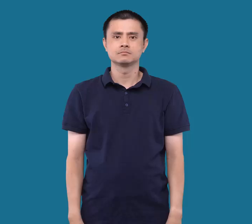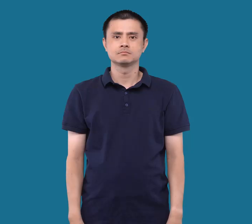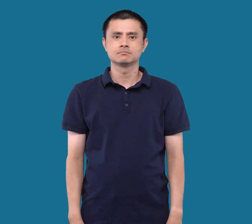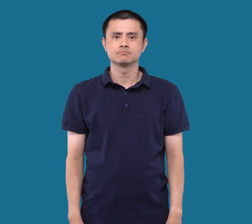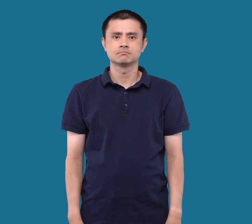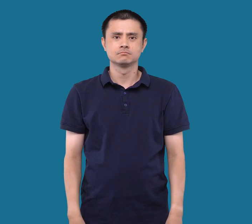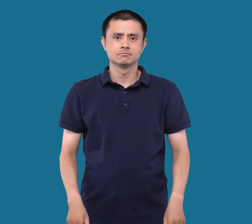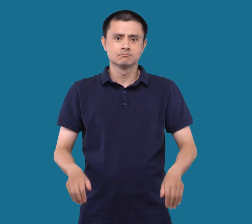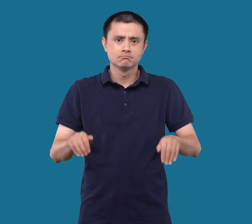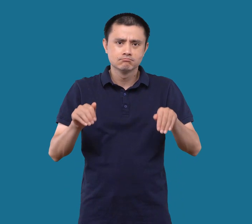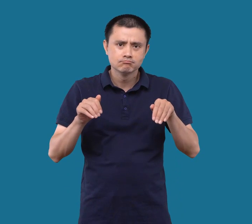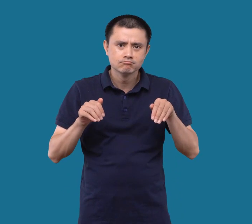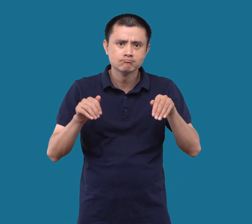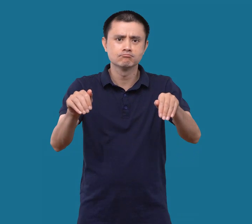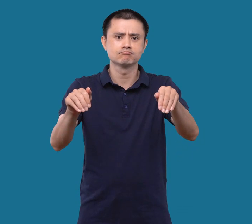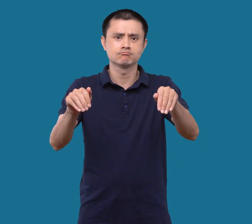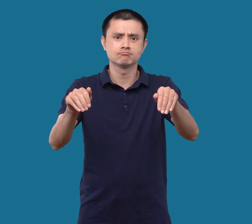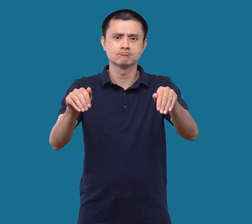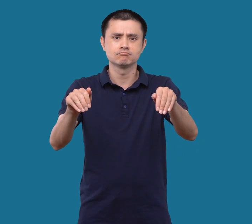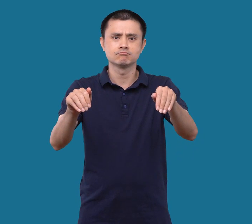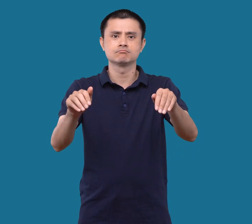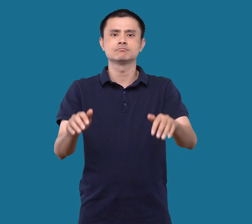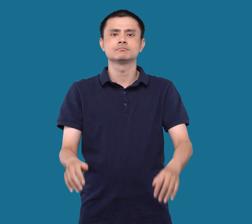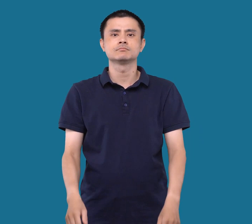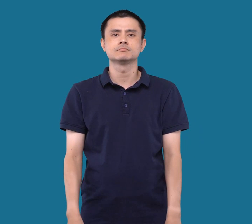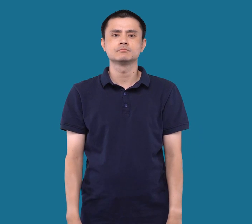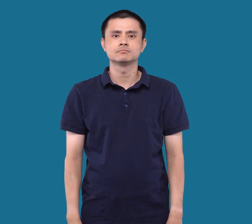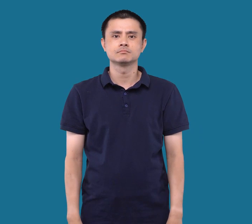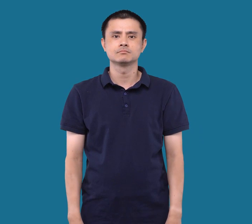chủ động